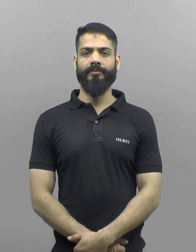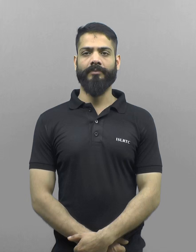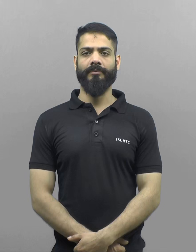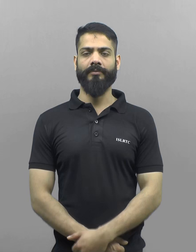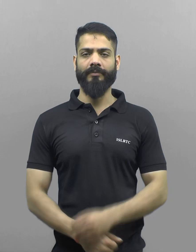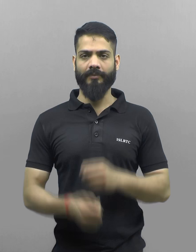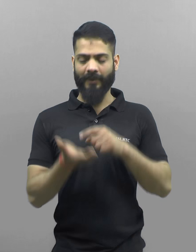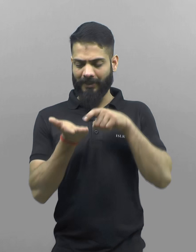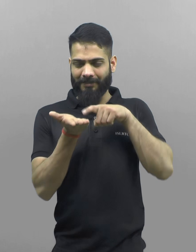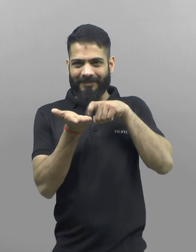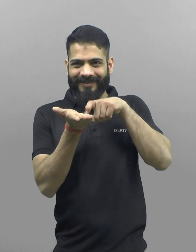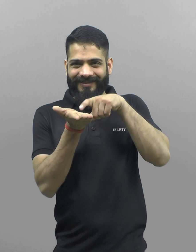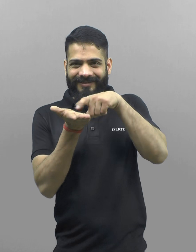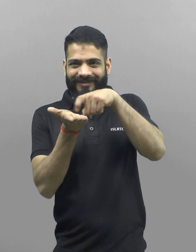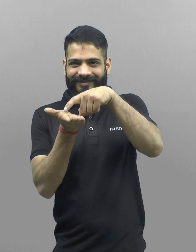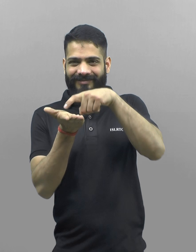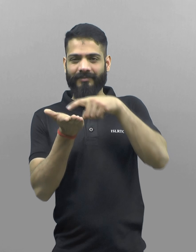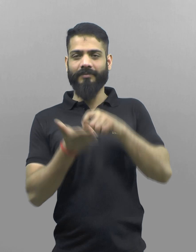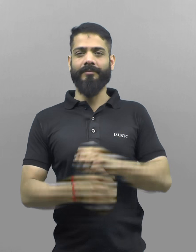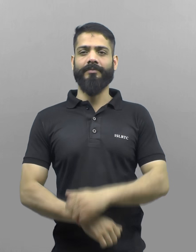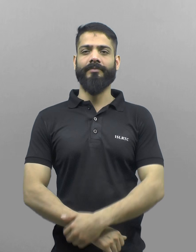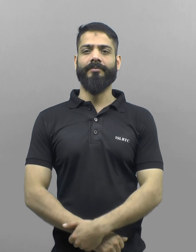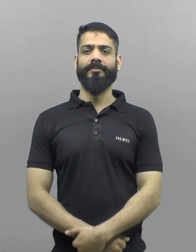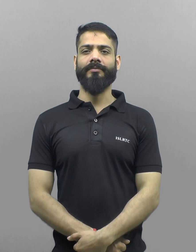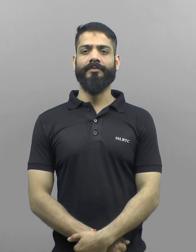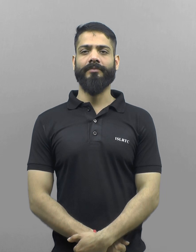Bacteria